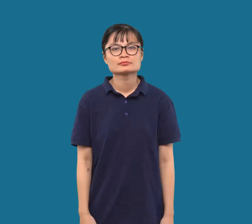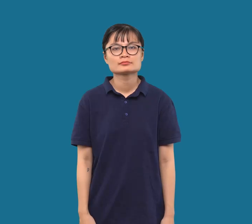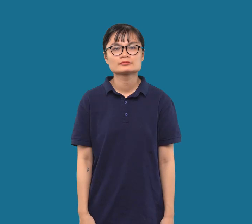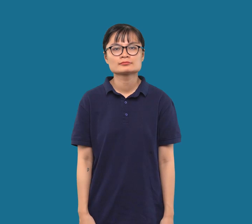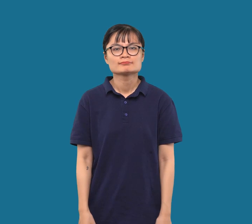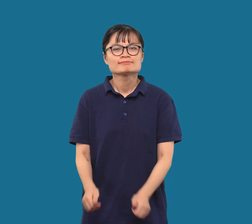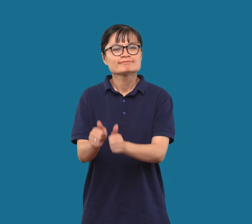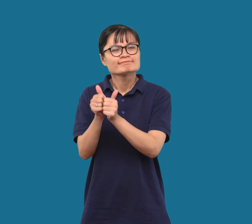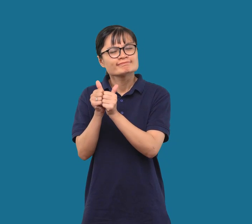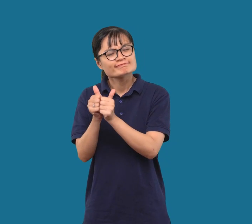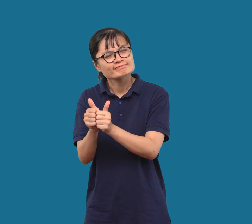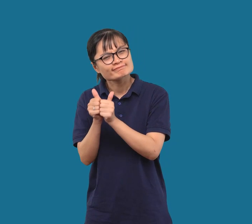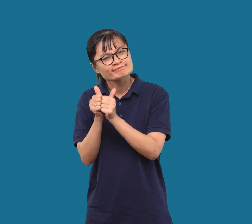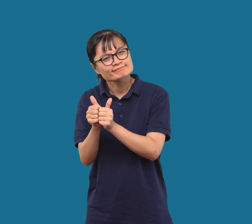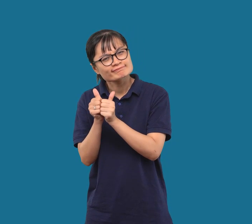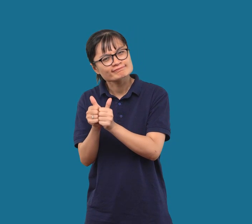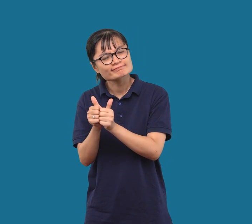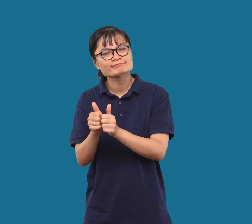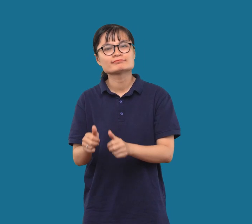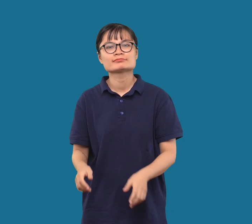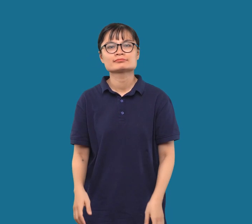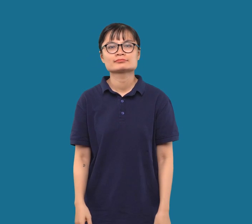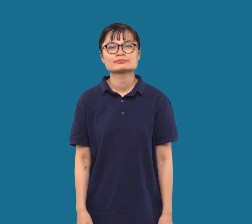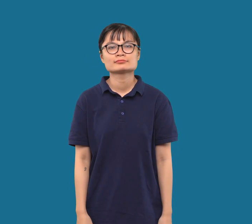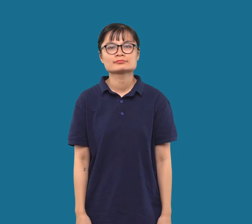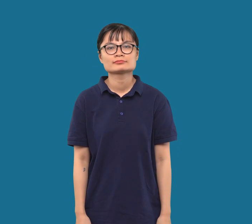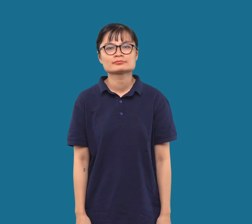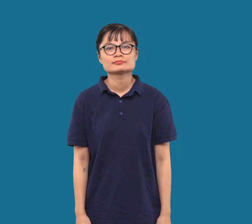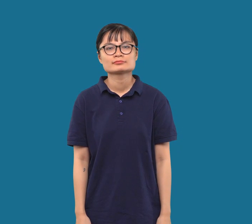tri kỉ